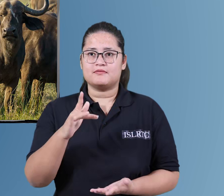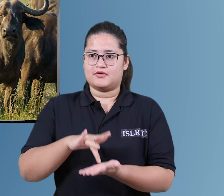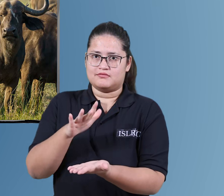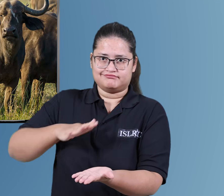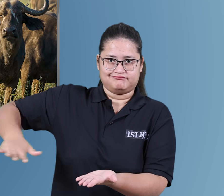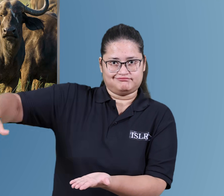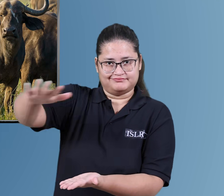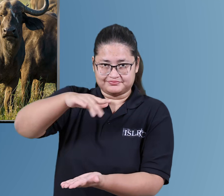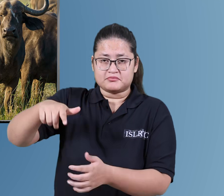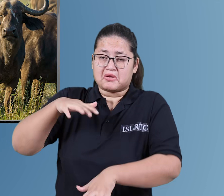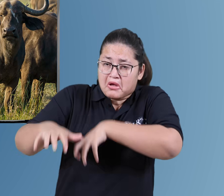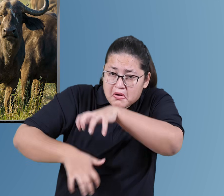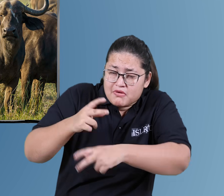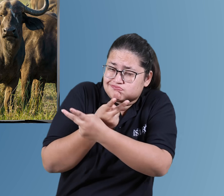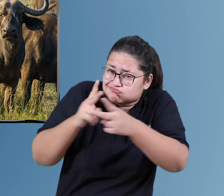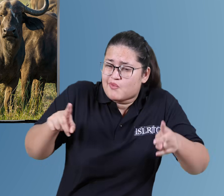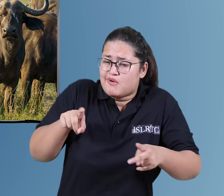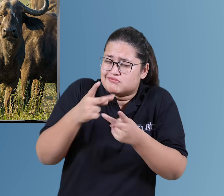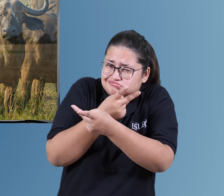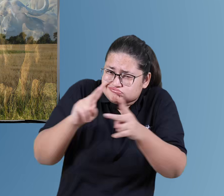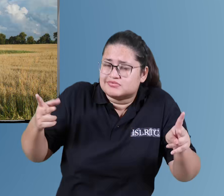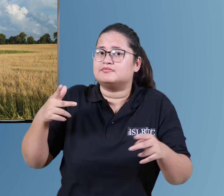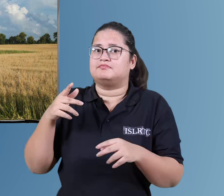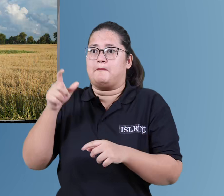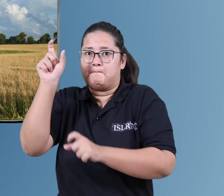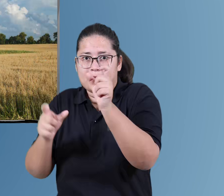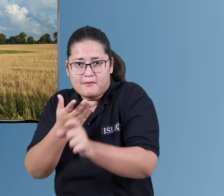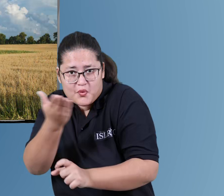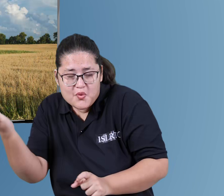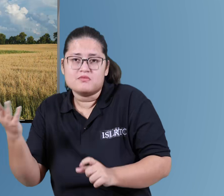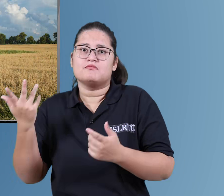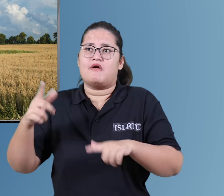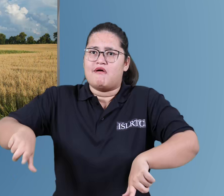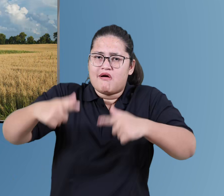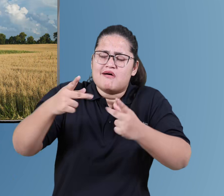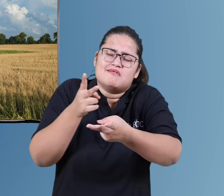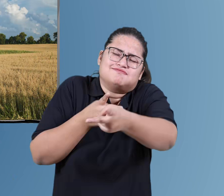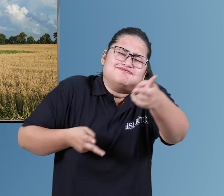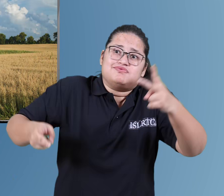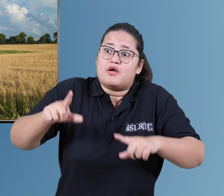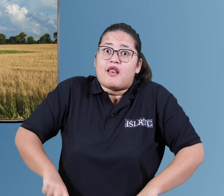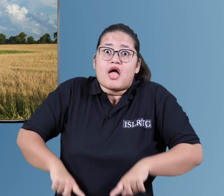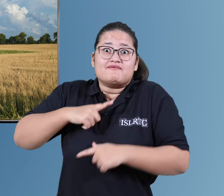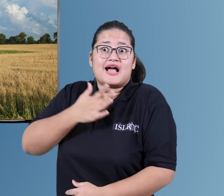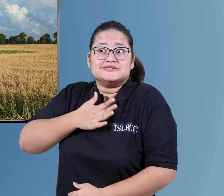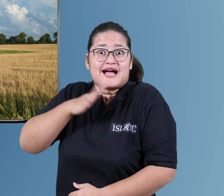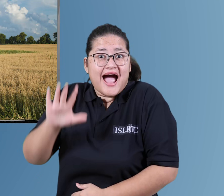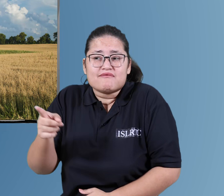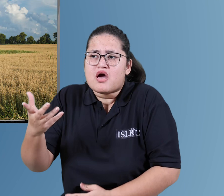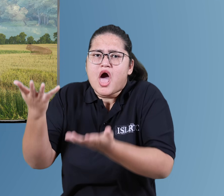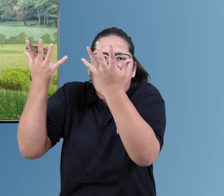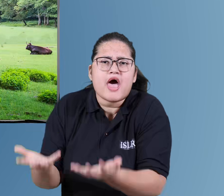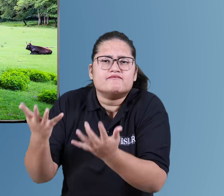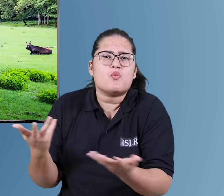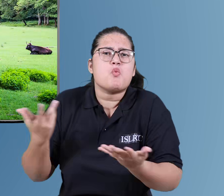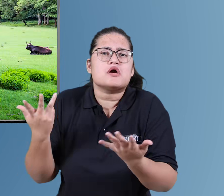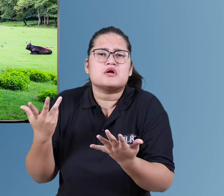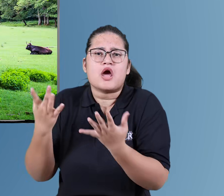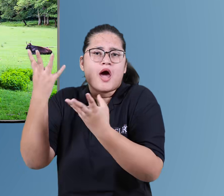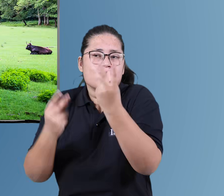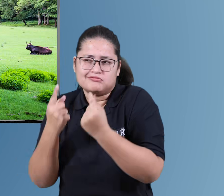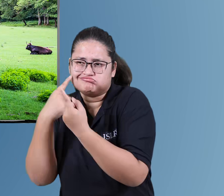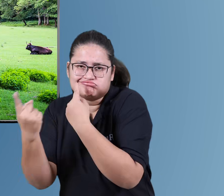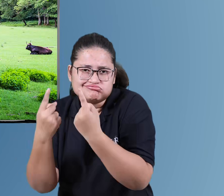Biomass is the weight of all living things in an area, like animals, trees, etc.